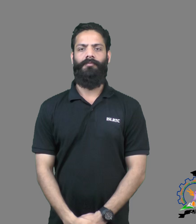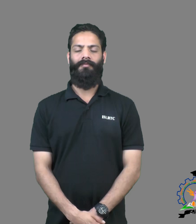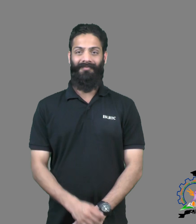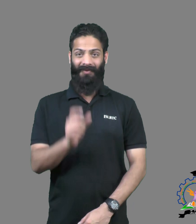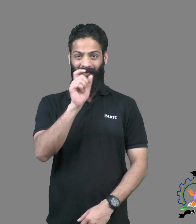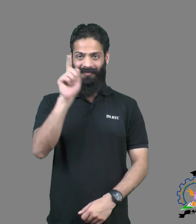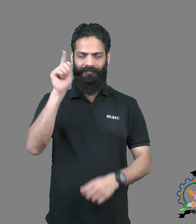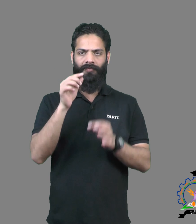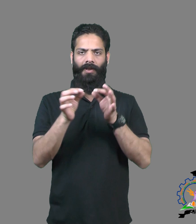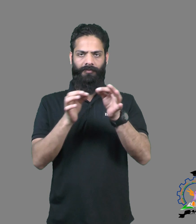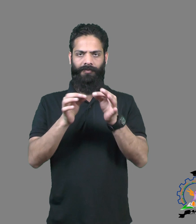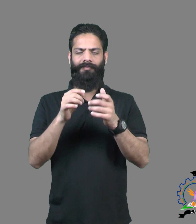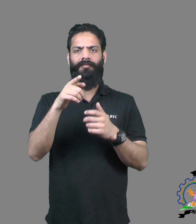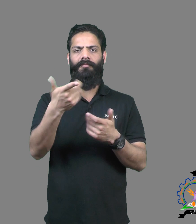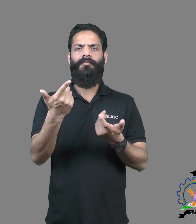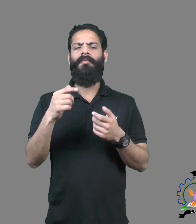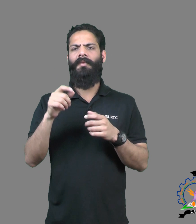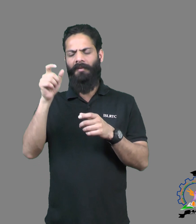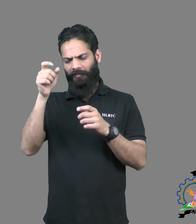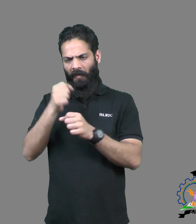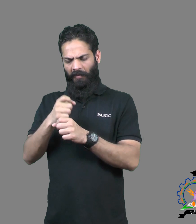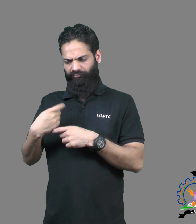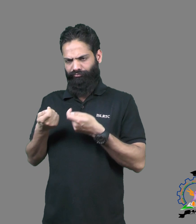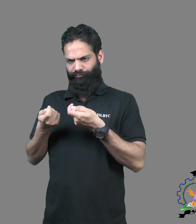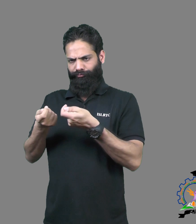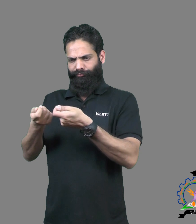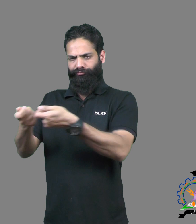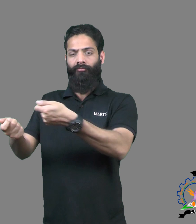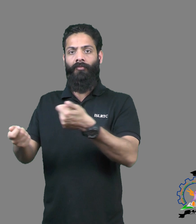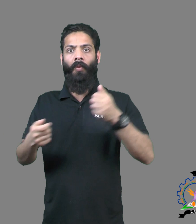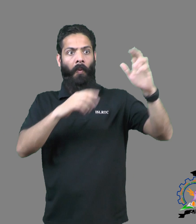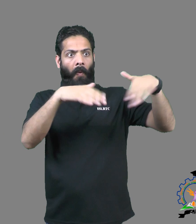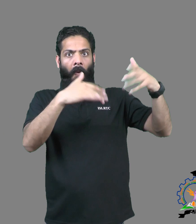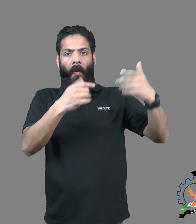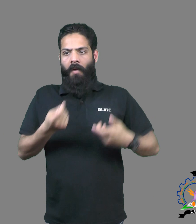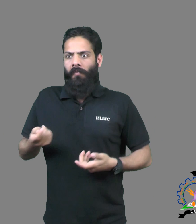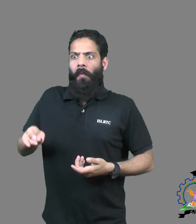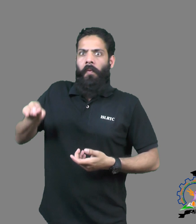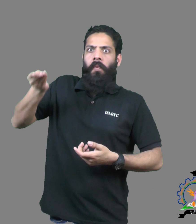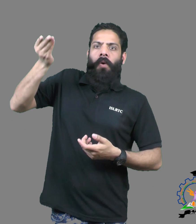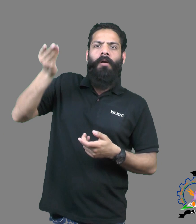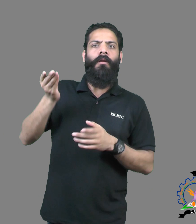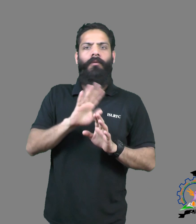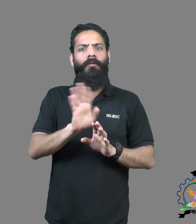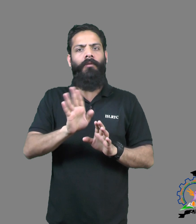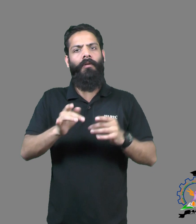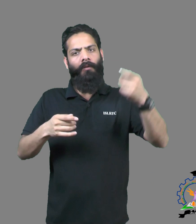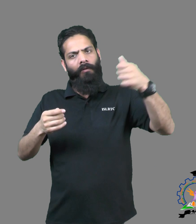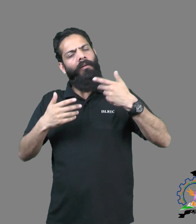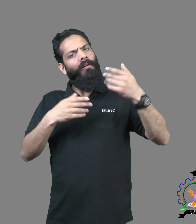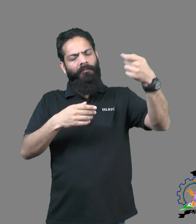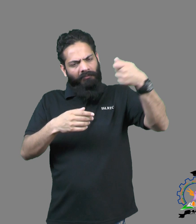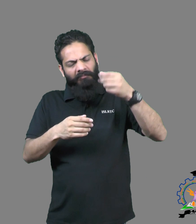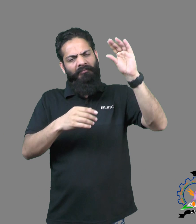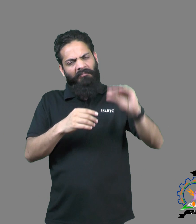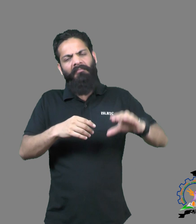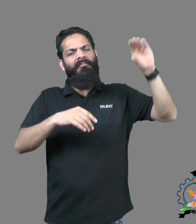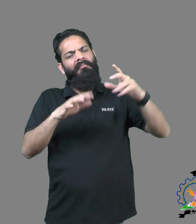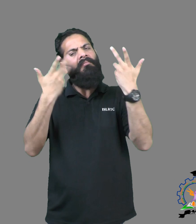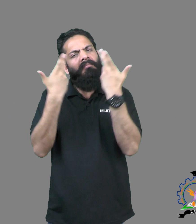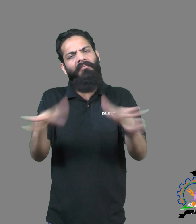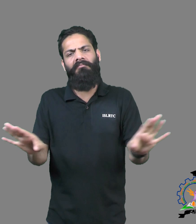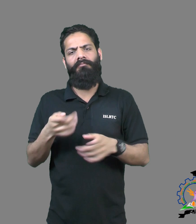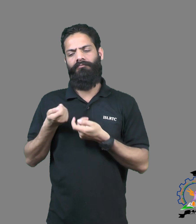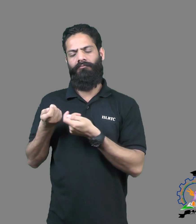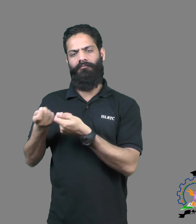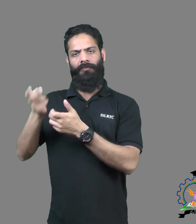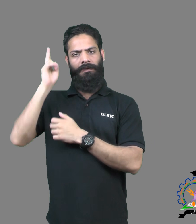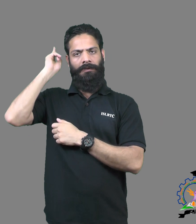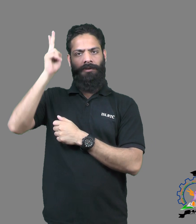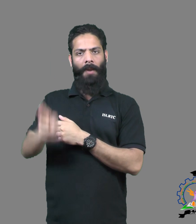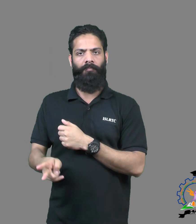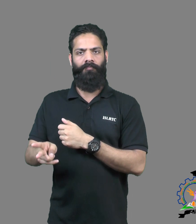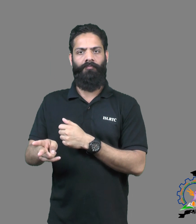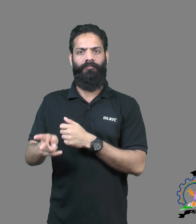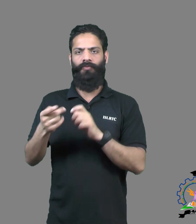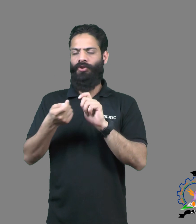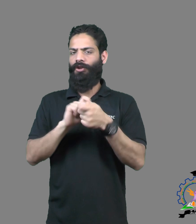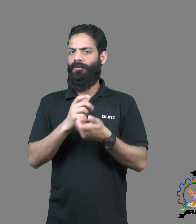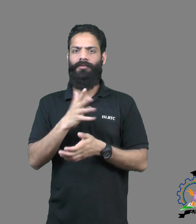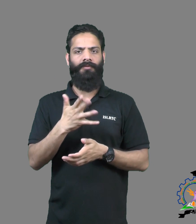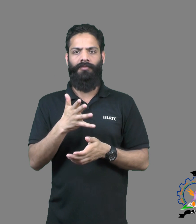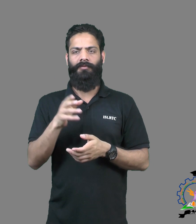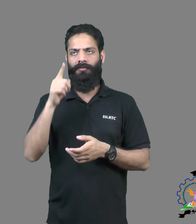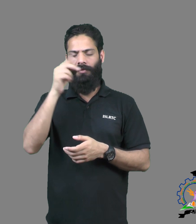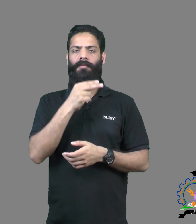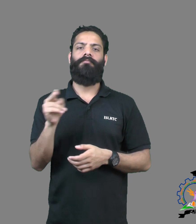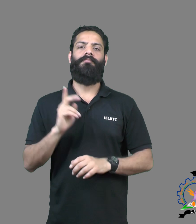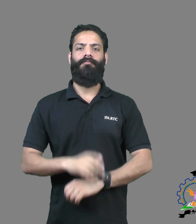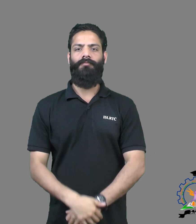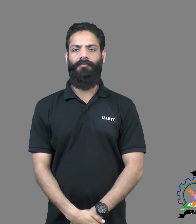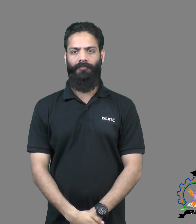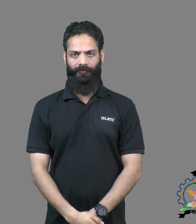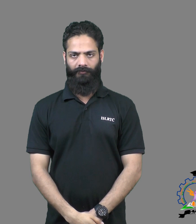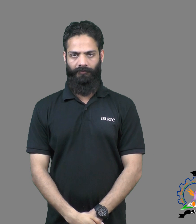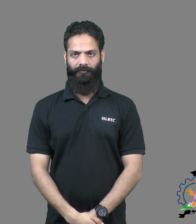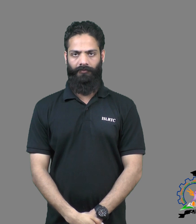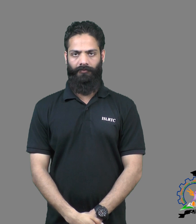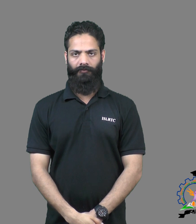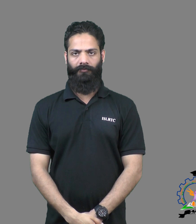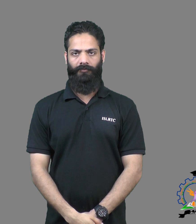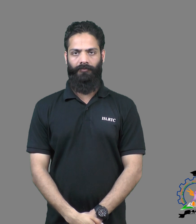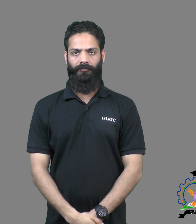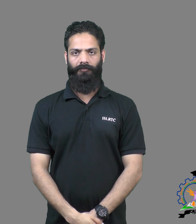Autonomous Government Expenditures